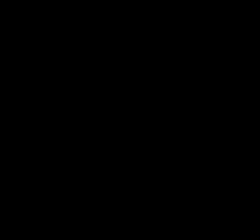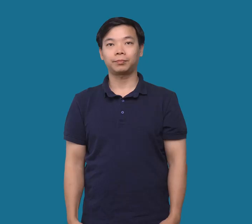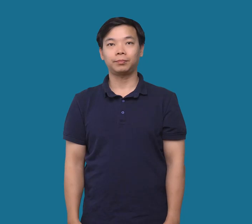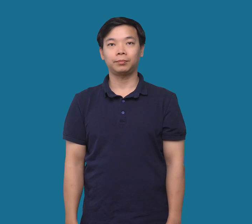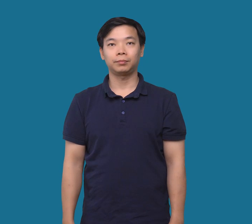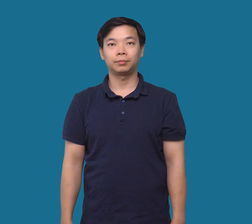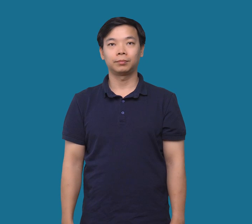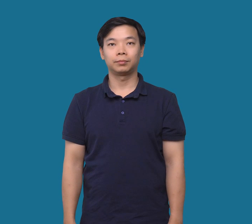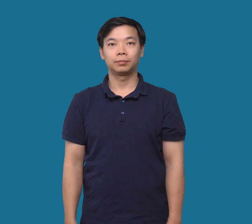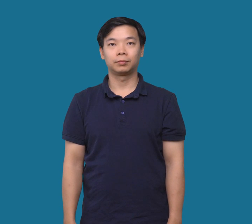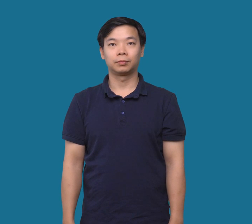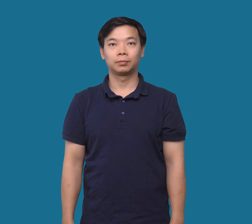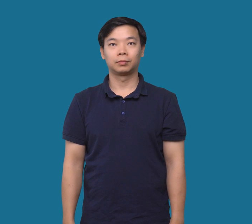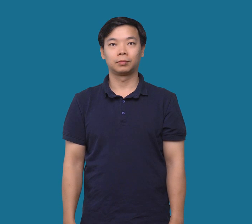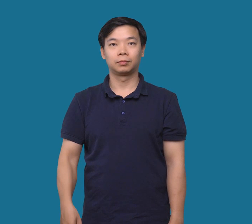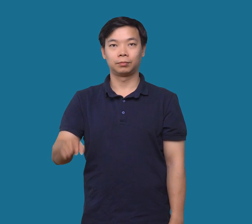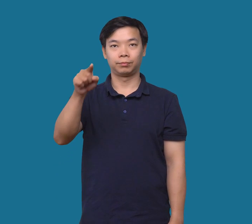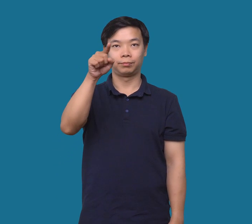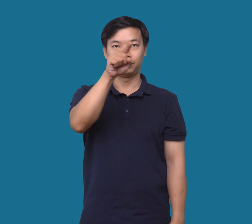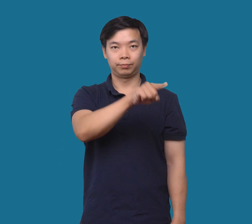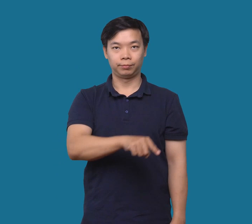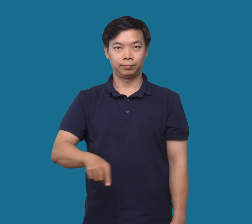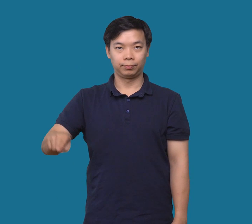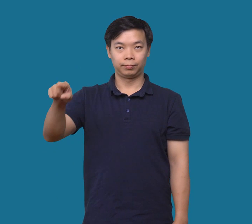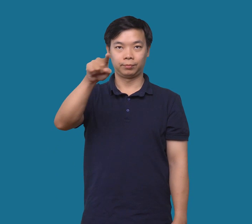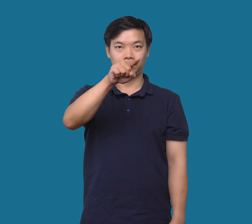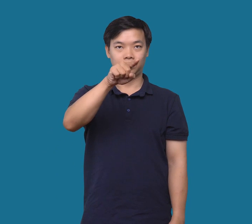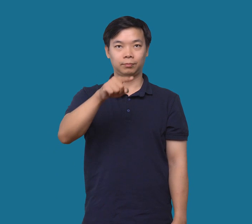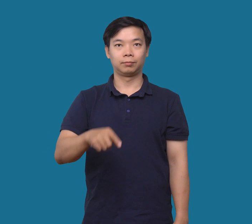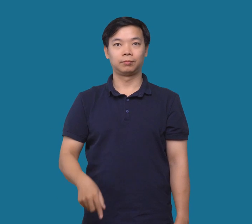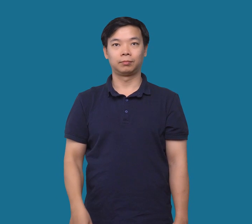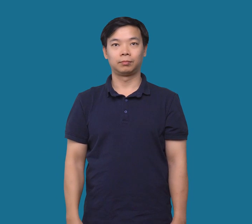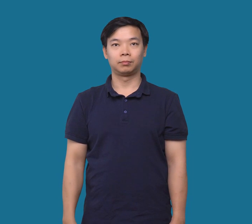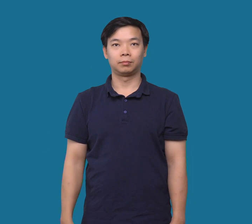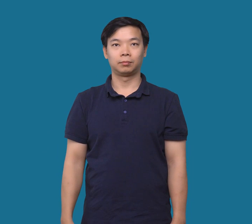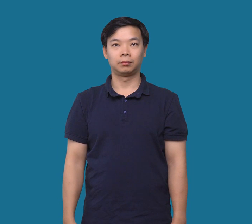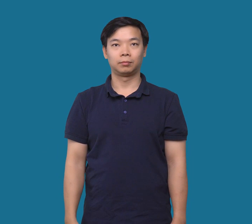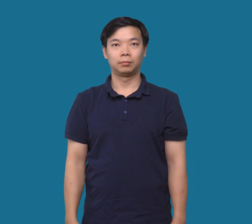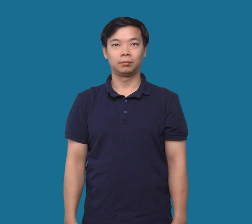vòng tròn